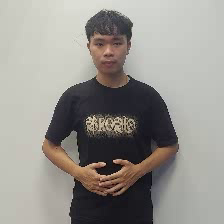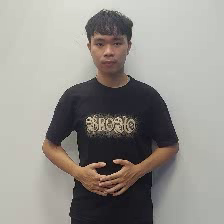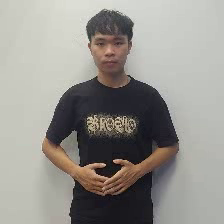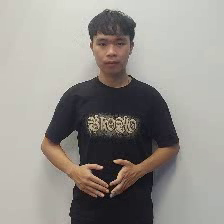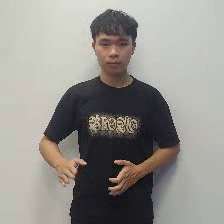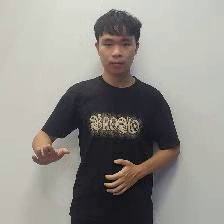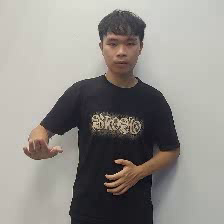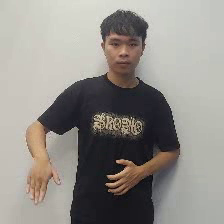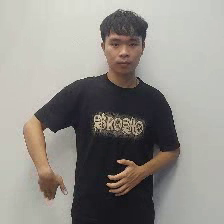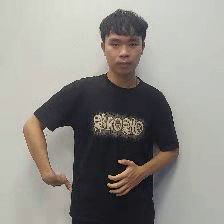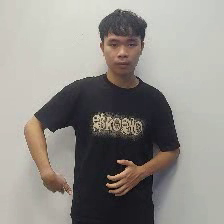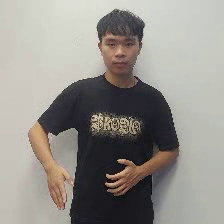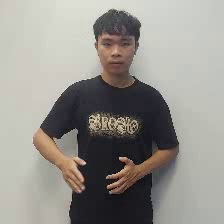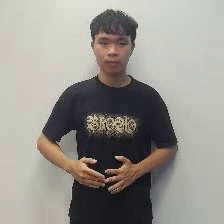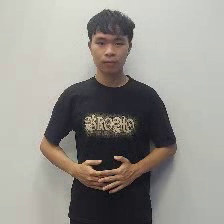Phía sau